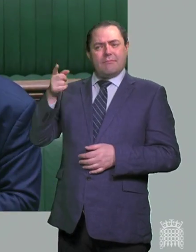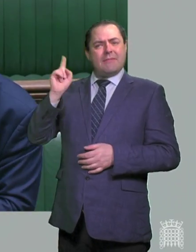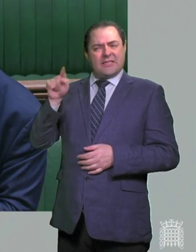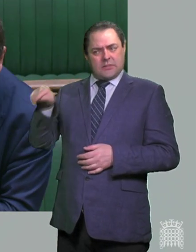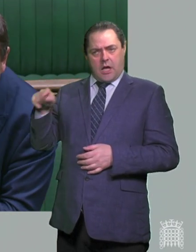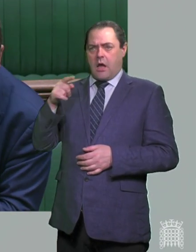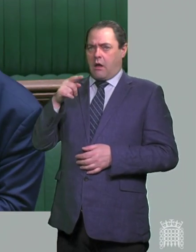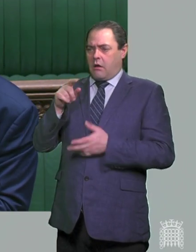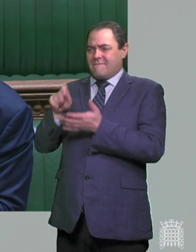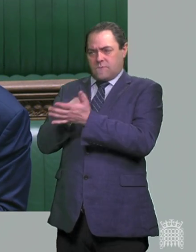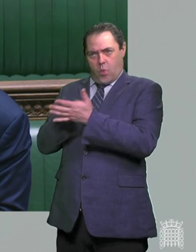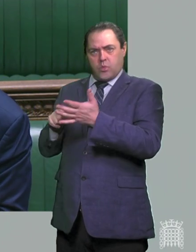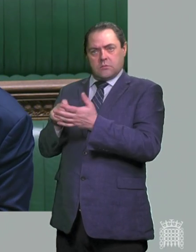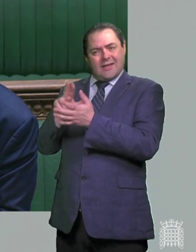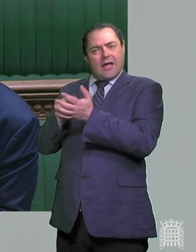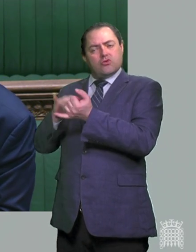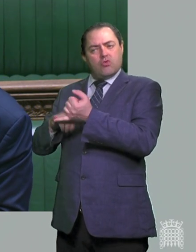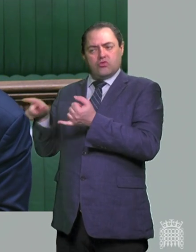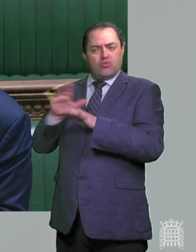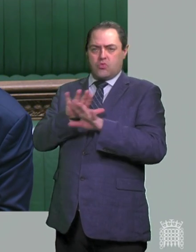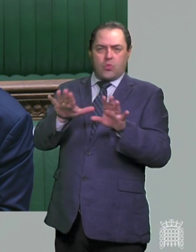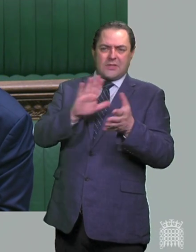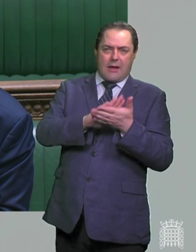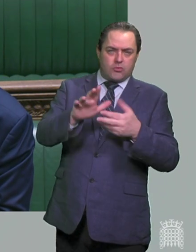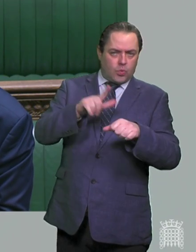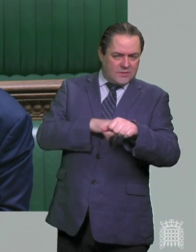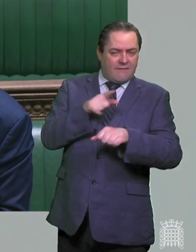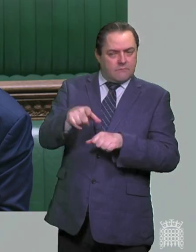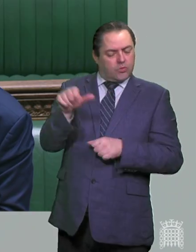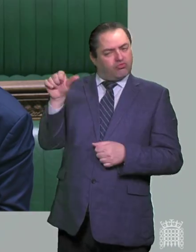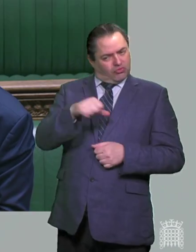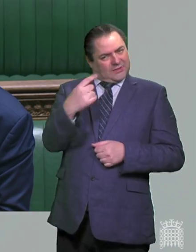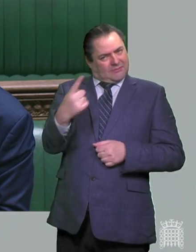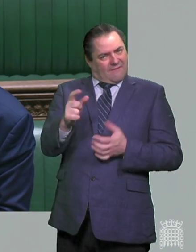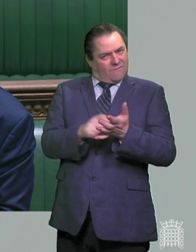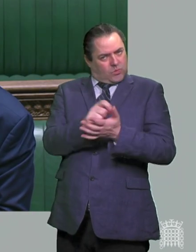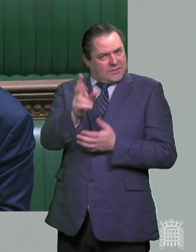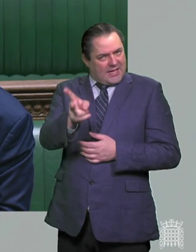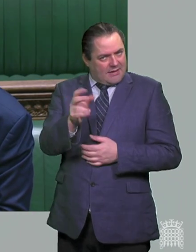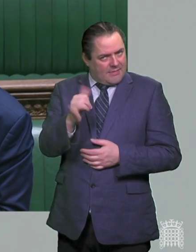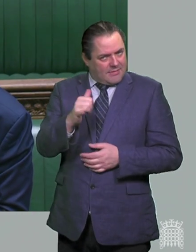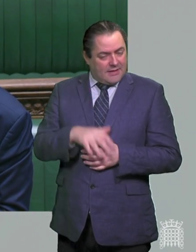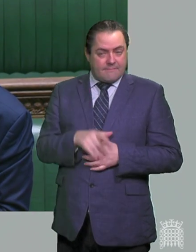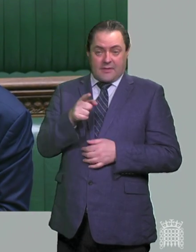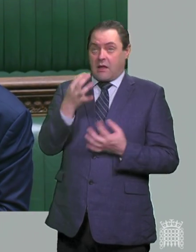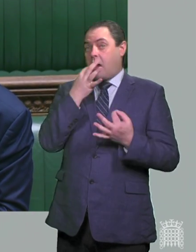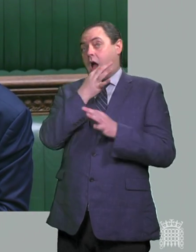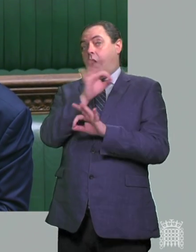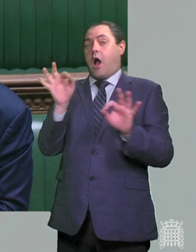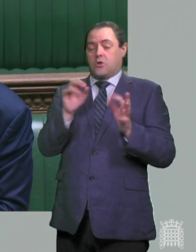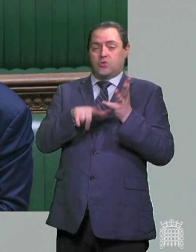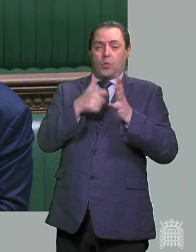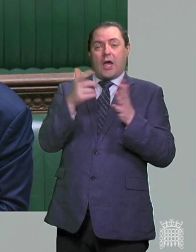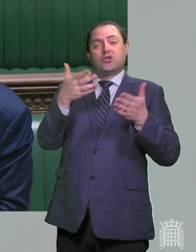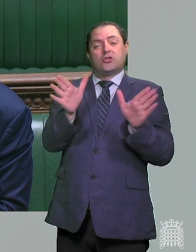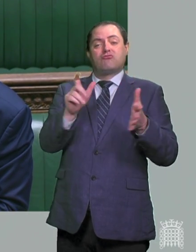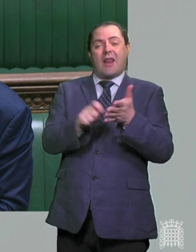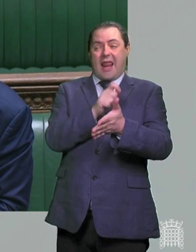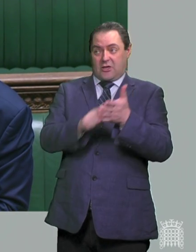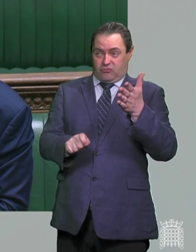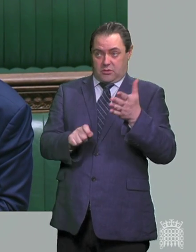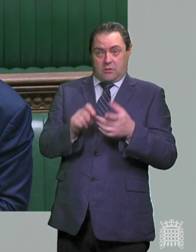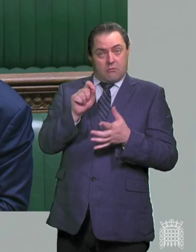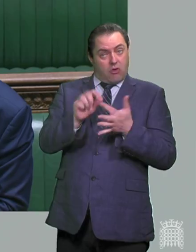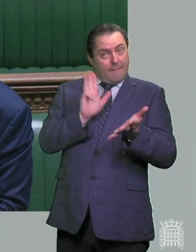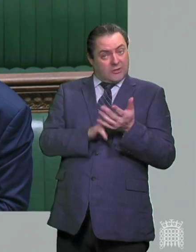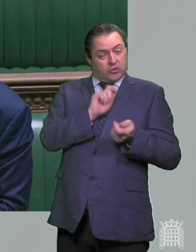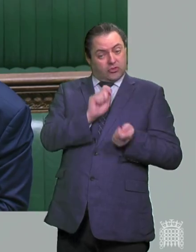not “Humza Yousaf”. Does the Secretary of State agree with me and with Humza Yousaf himself, who rightly called for a UK general election after there was twice a change in Prime Minister last year?